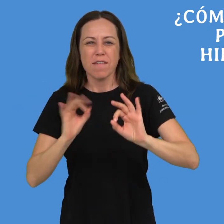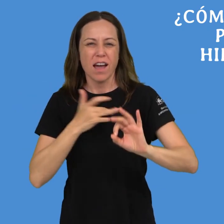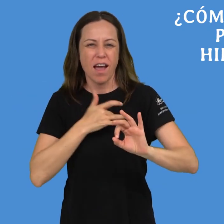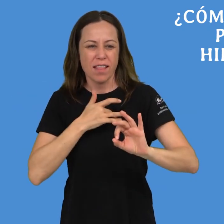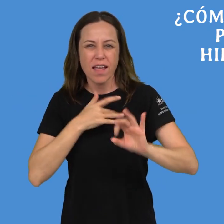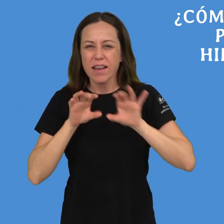corazón